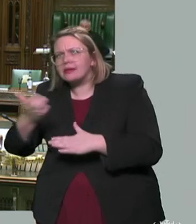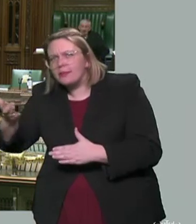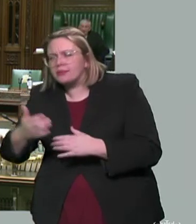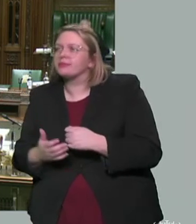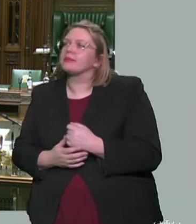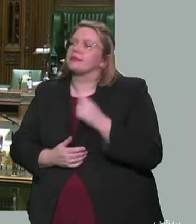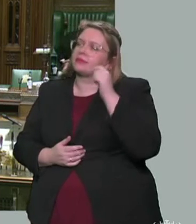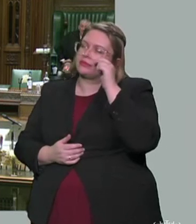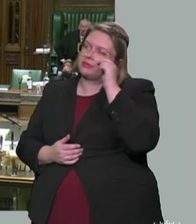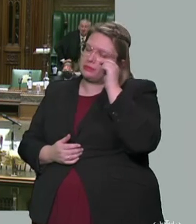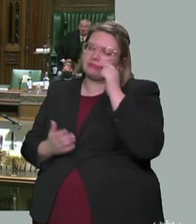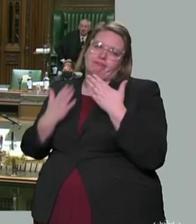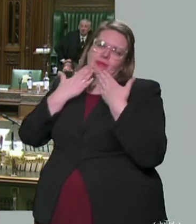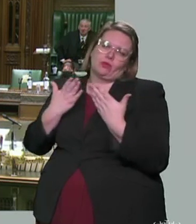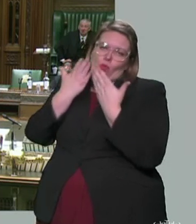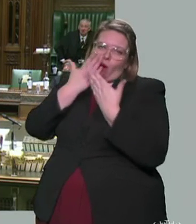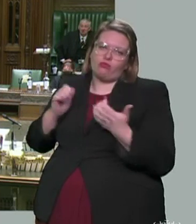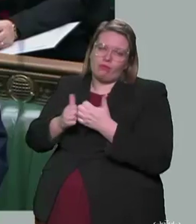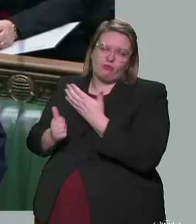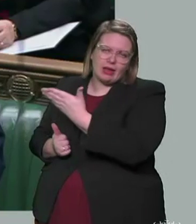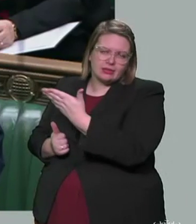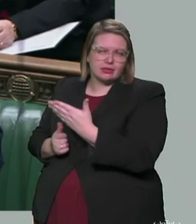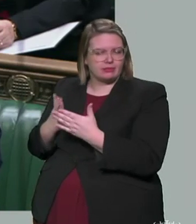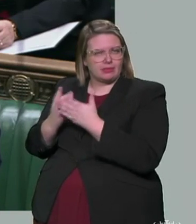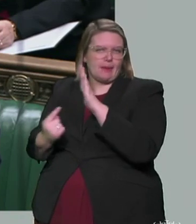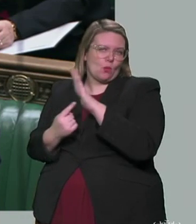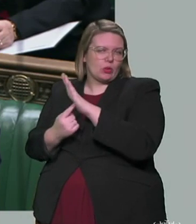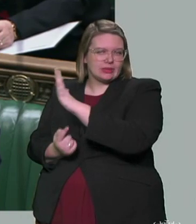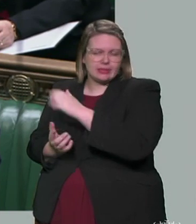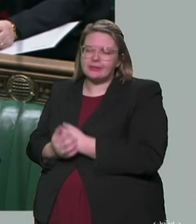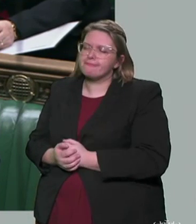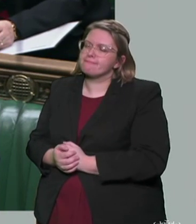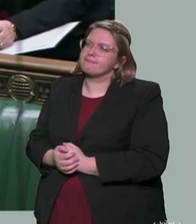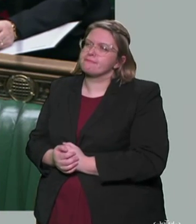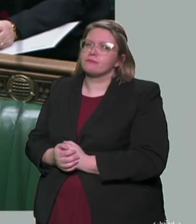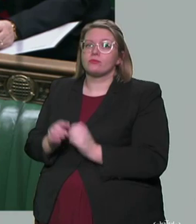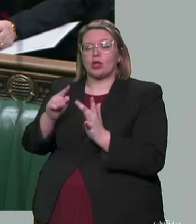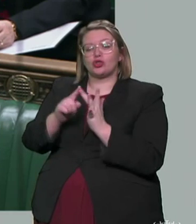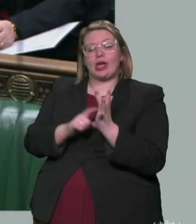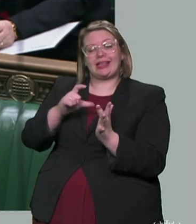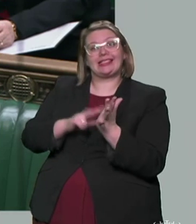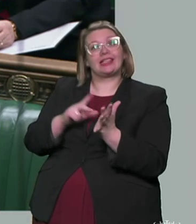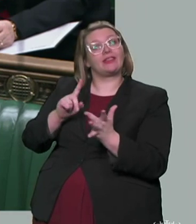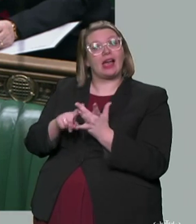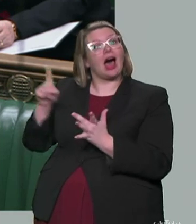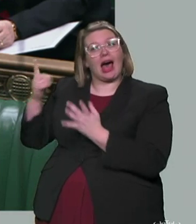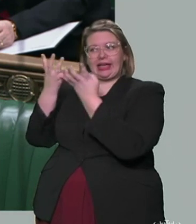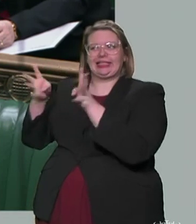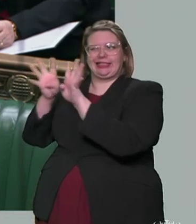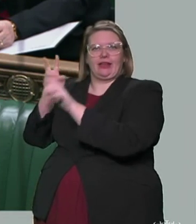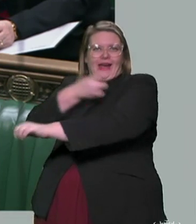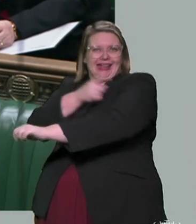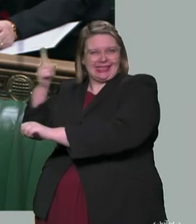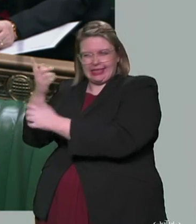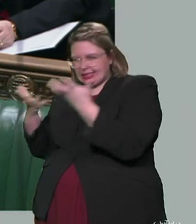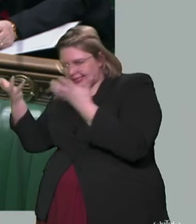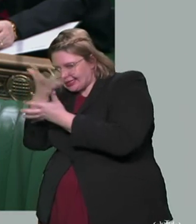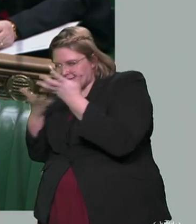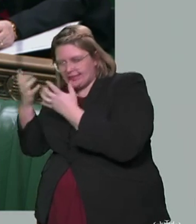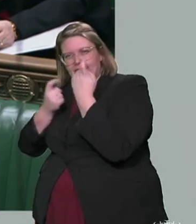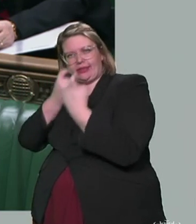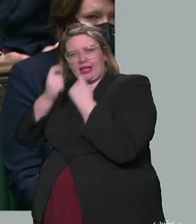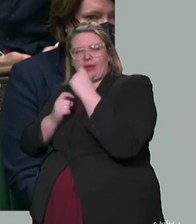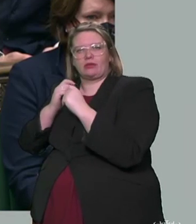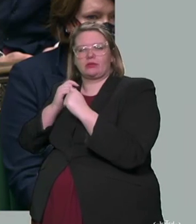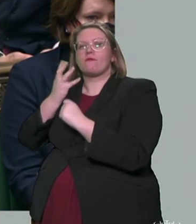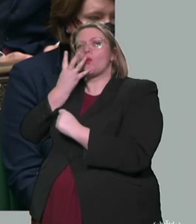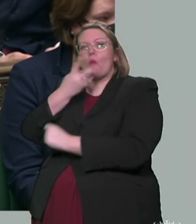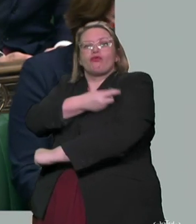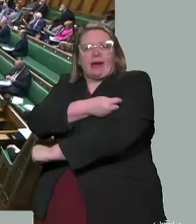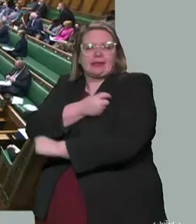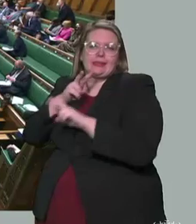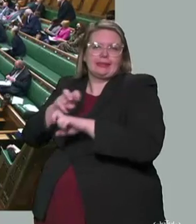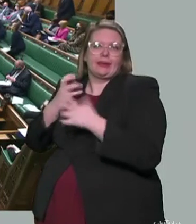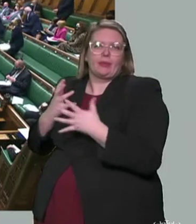My right honourable Friend makes an important point and the Joint Committee on Vaccination and Immunisation continues to keep fourth jabs under continuous review.